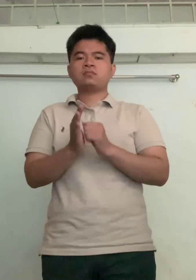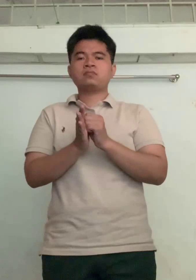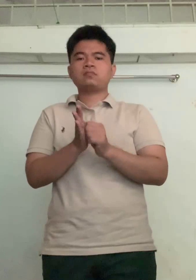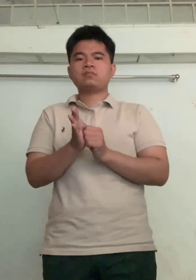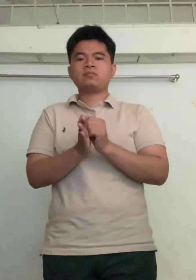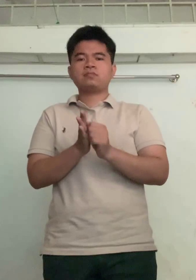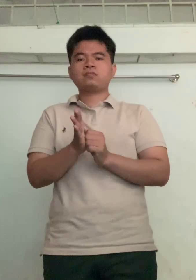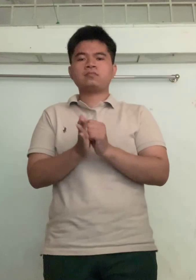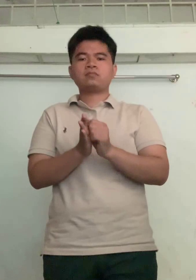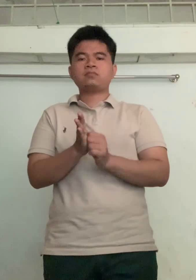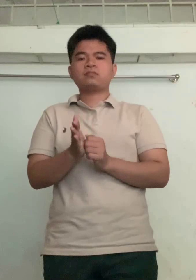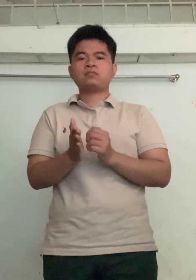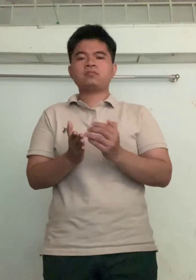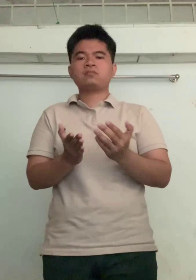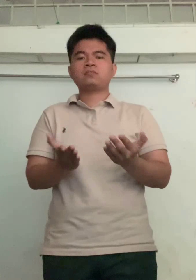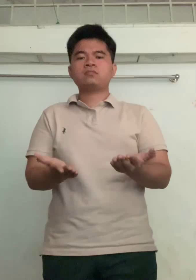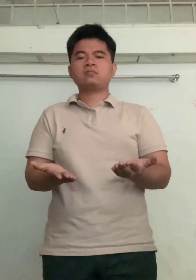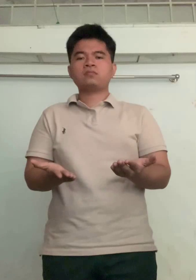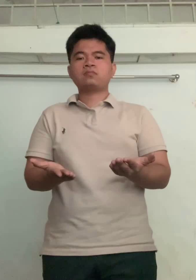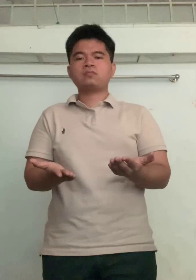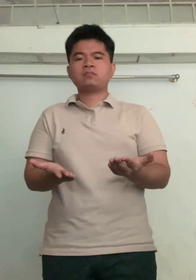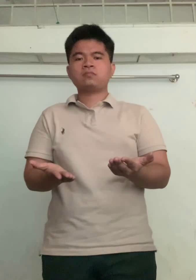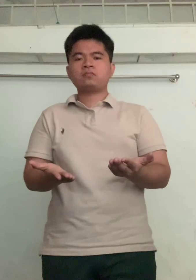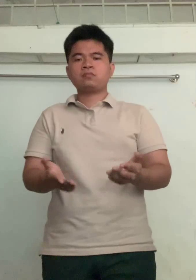thang nay